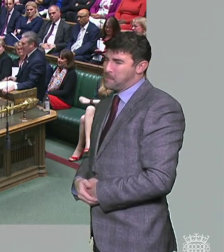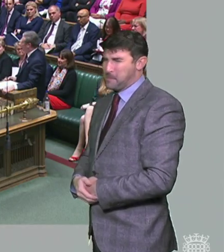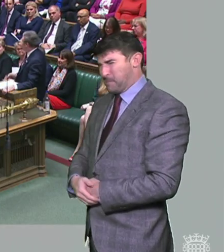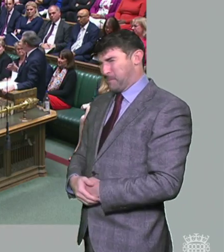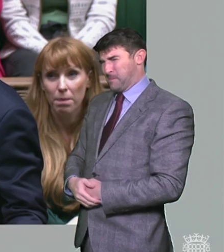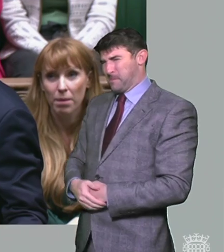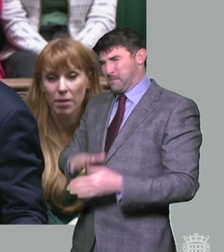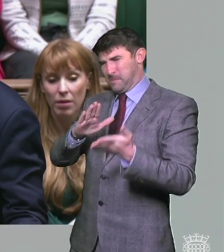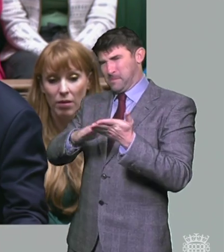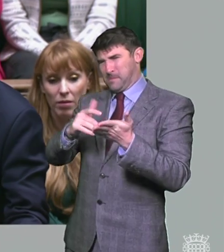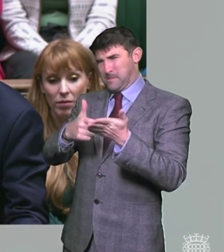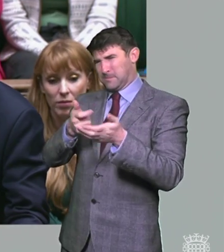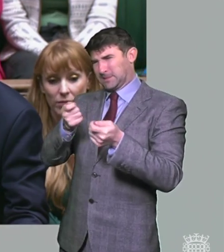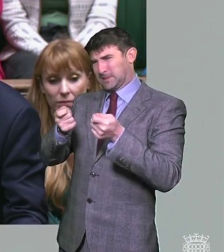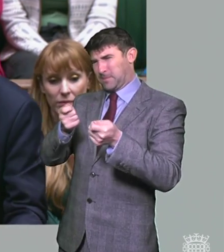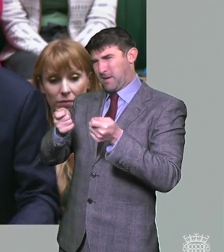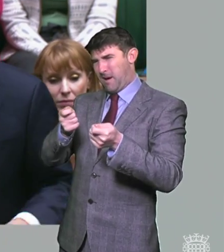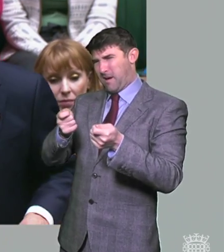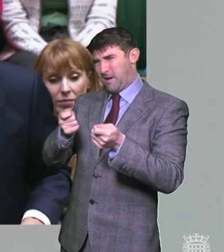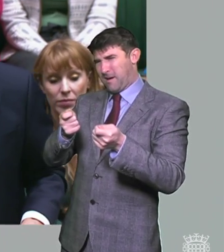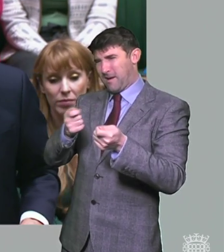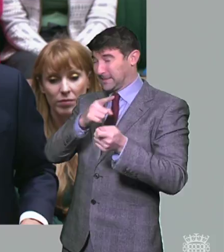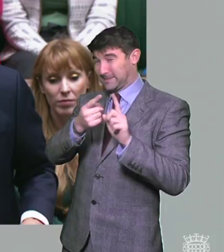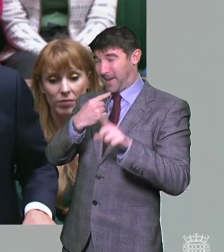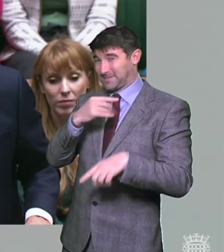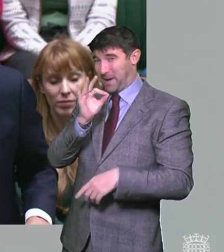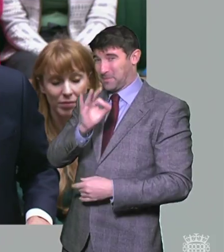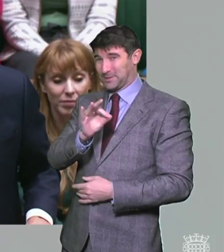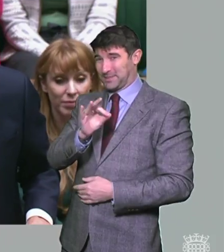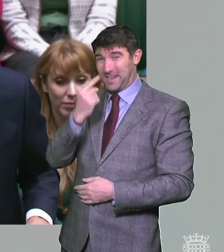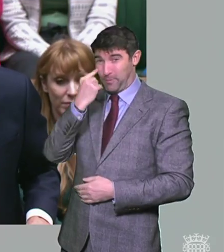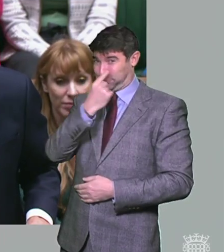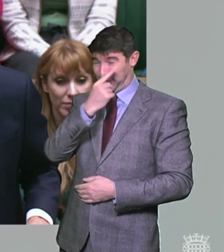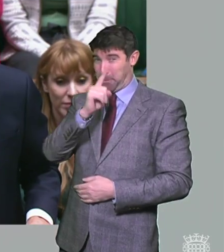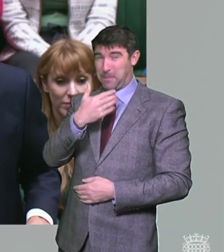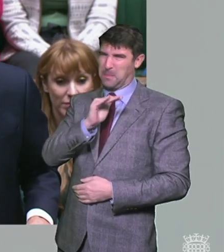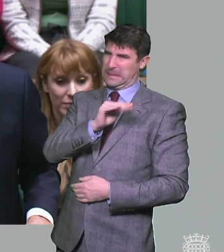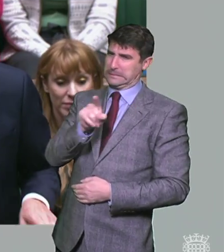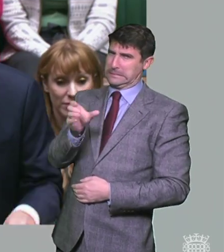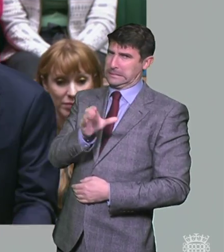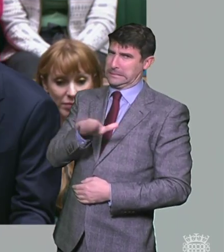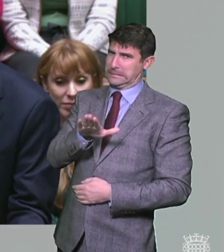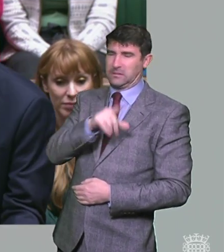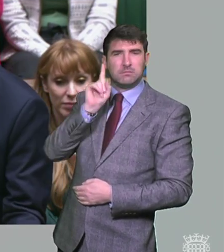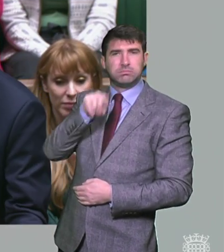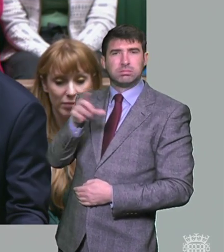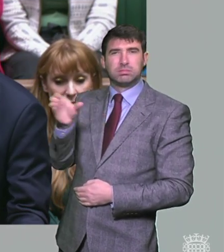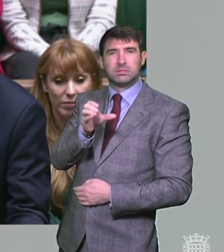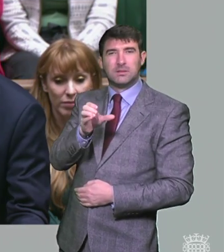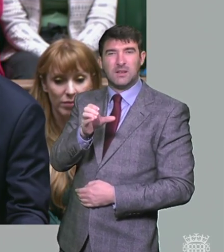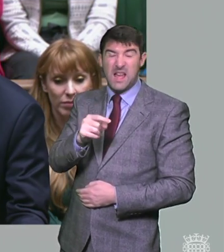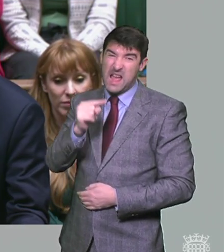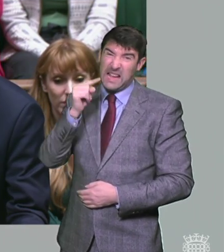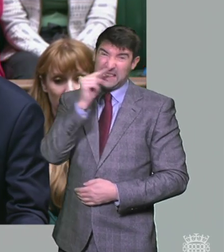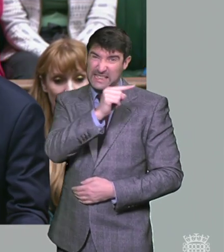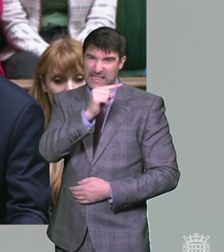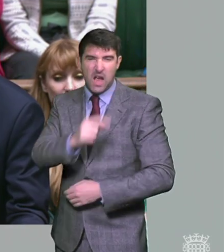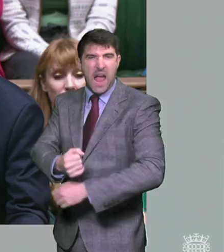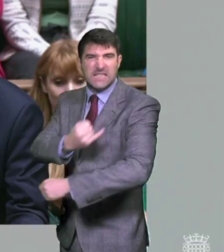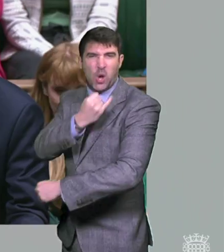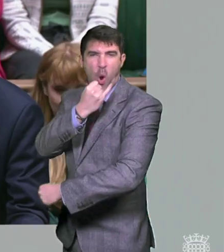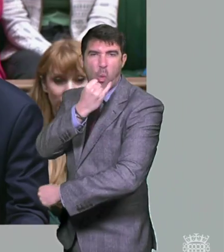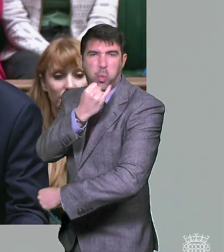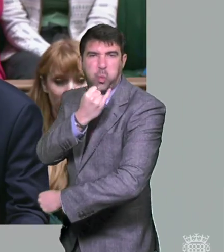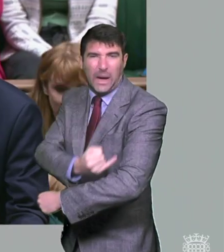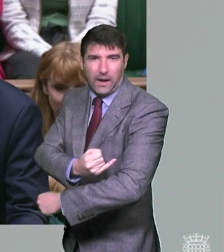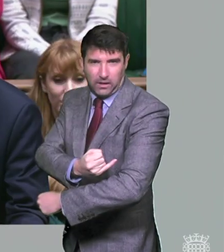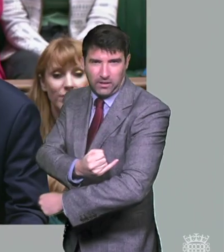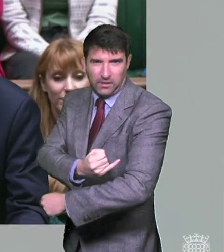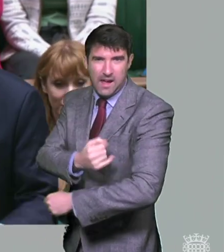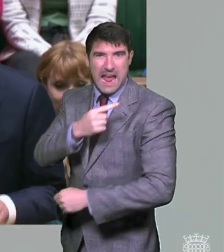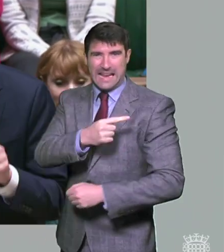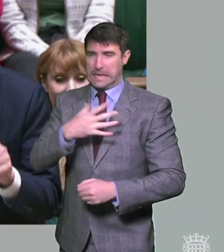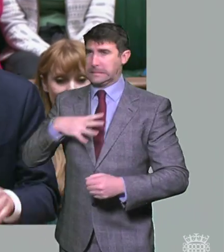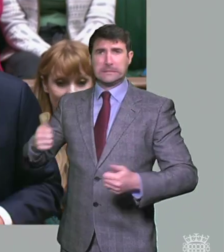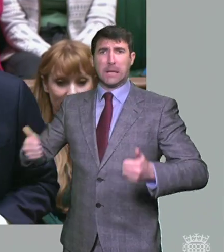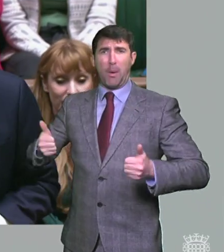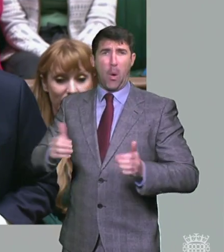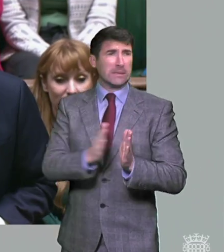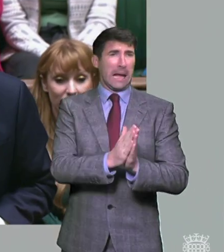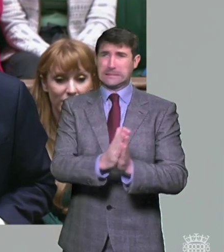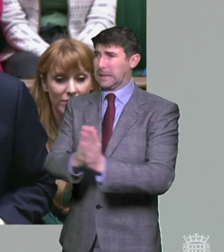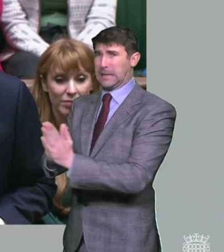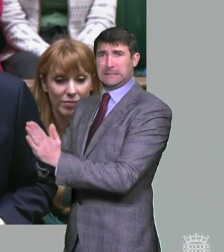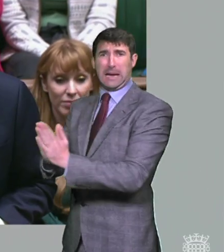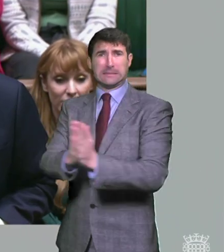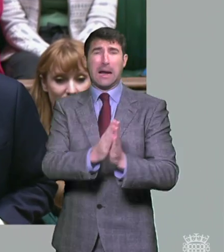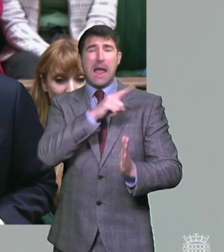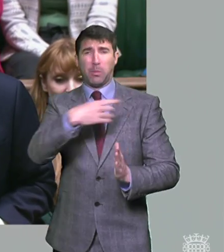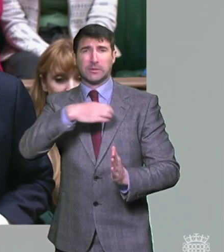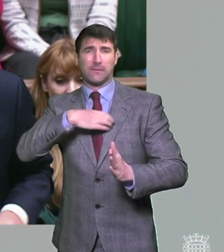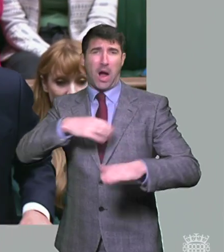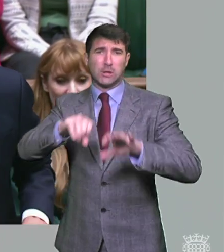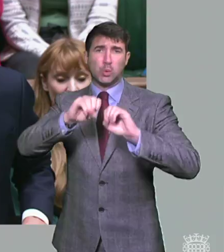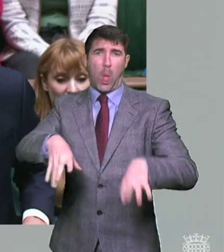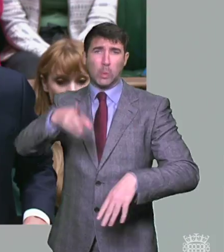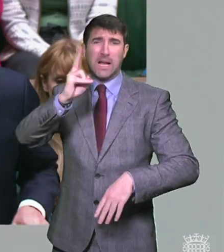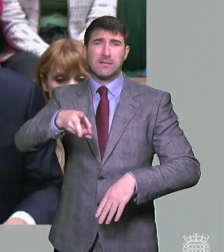I listened carefully; that was clearly not a “no”. We can all see what has happened here: the Prime Minister is so weak that he has done a grubby deal, trading national security because he was scared to lose another leadership election.